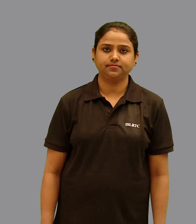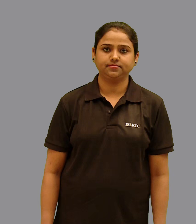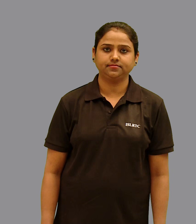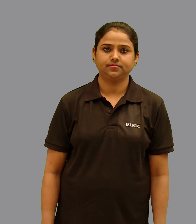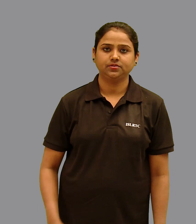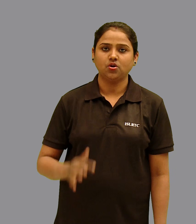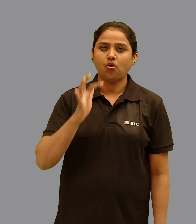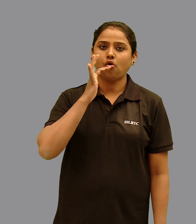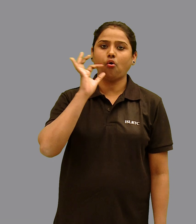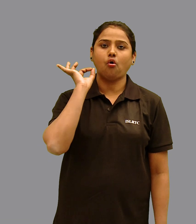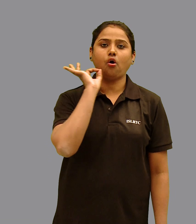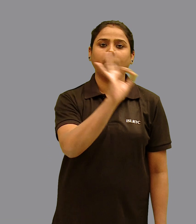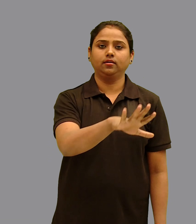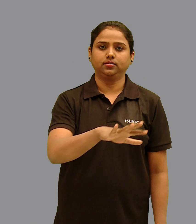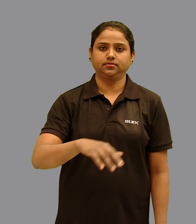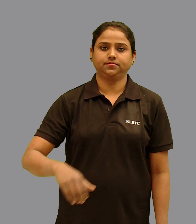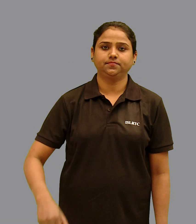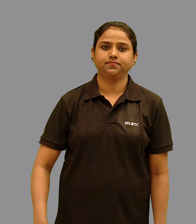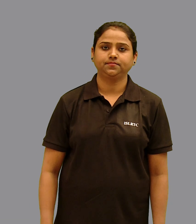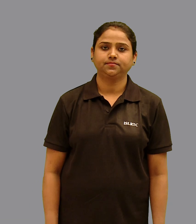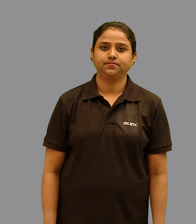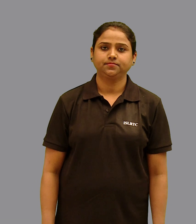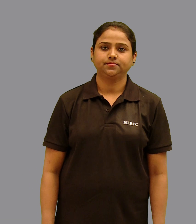Order Command Direct Instruct